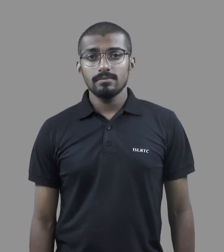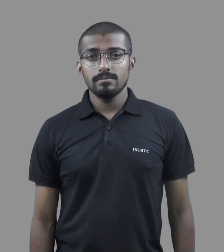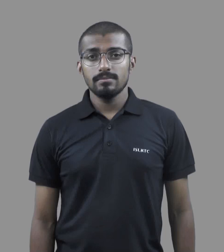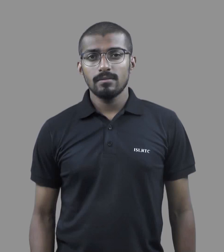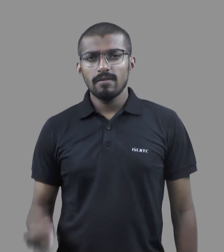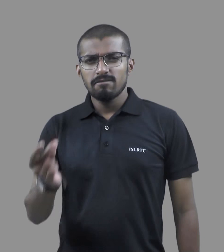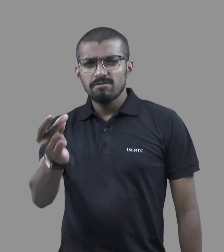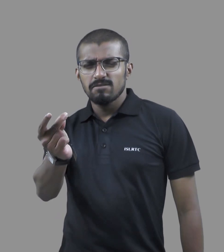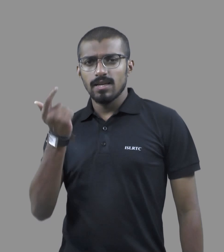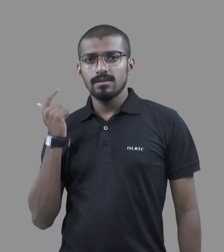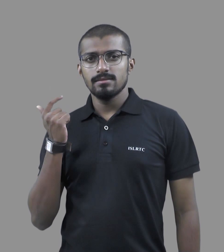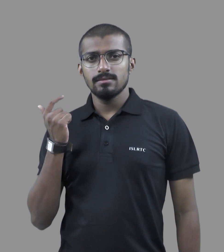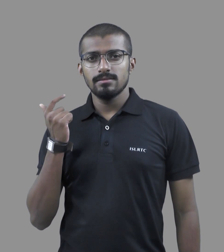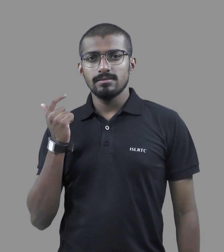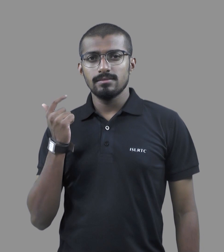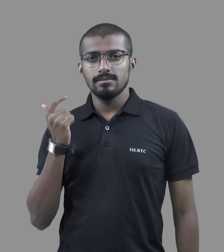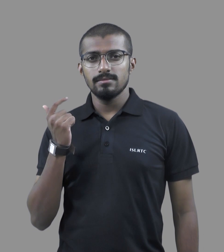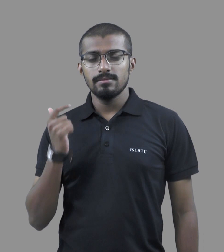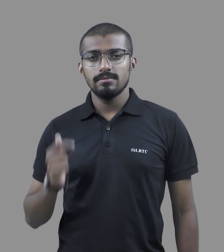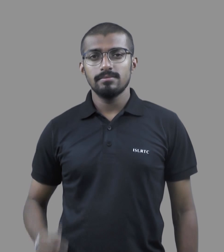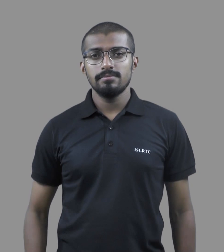Fast